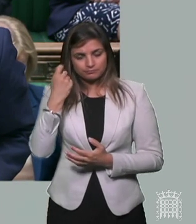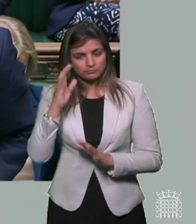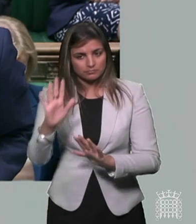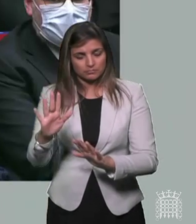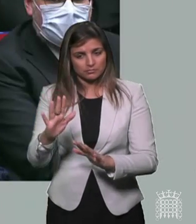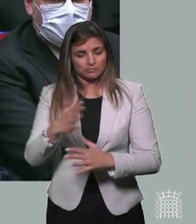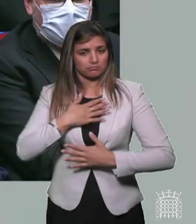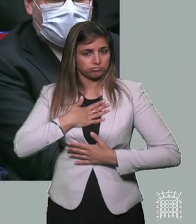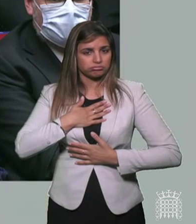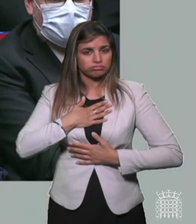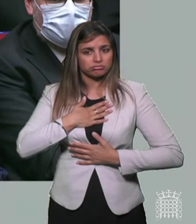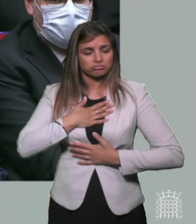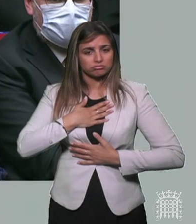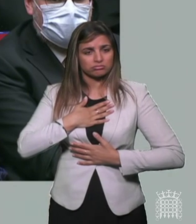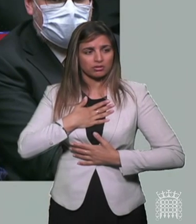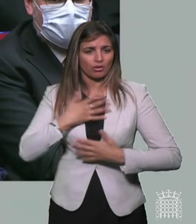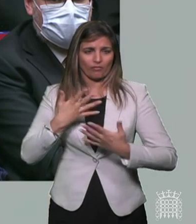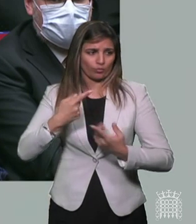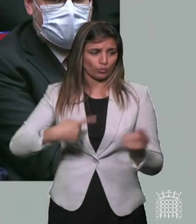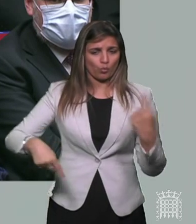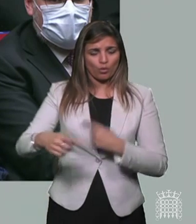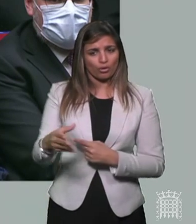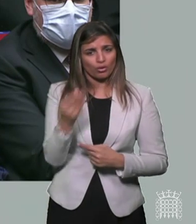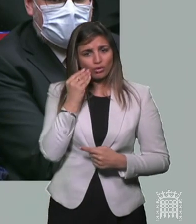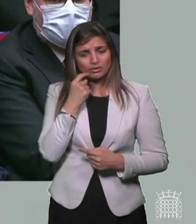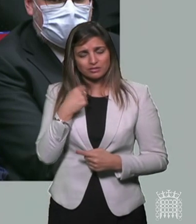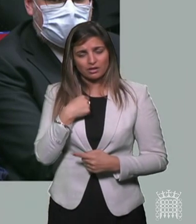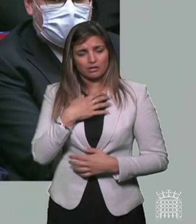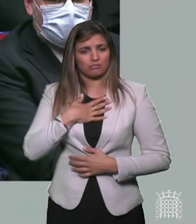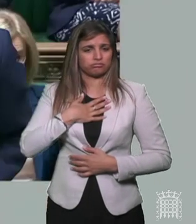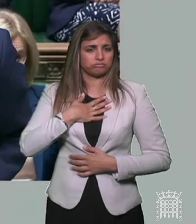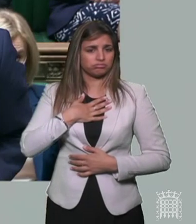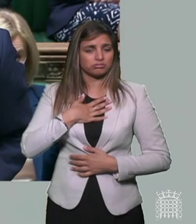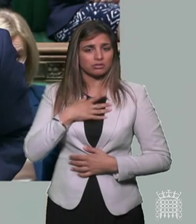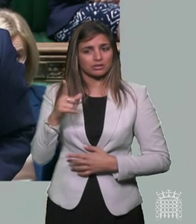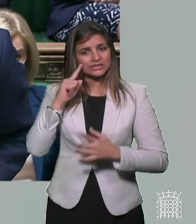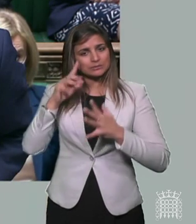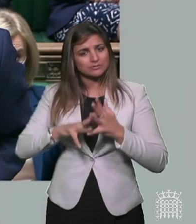It was deeply moving; nobody who heard that could fail to have been moved.